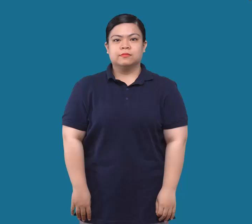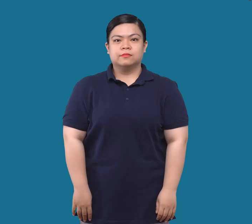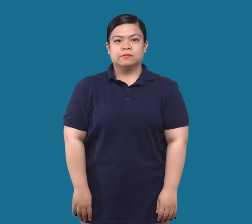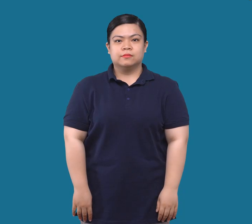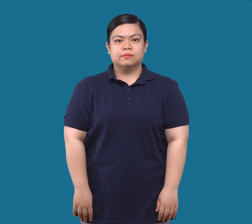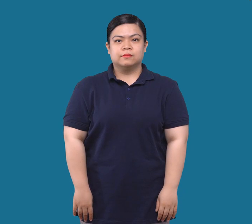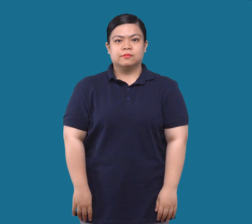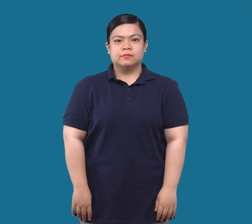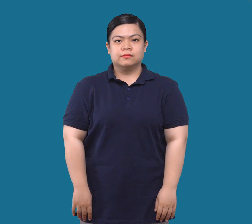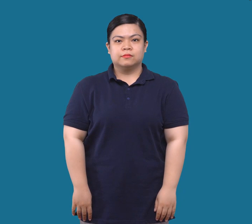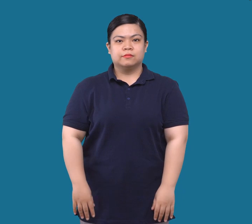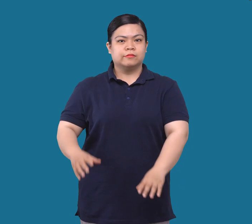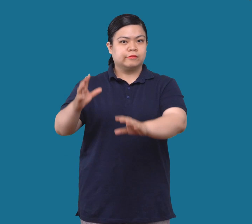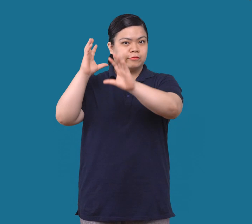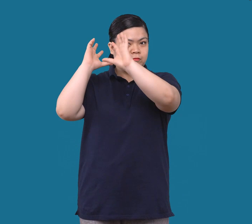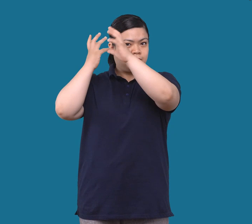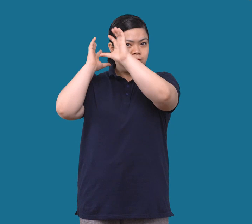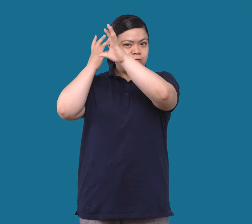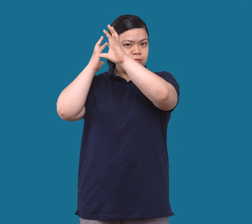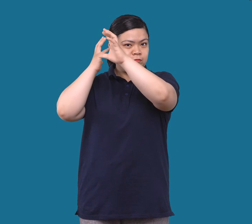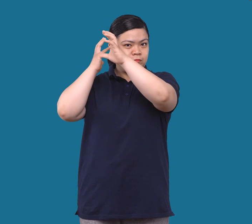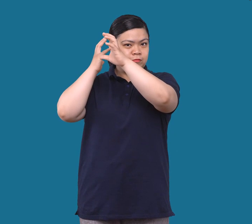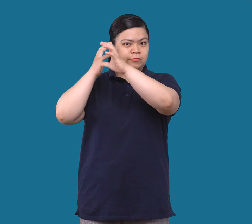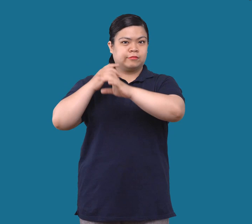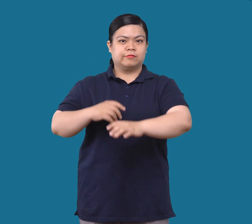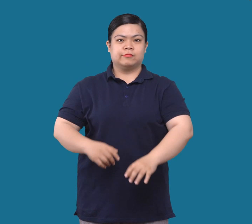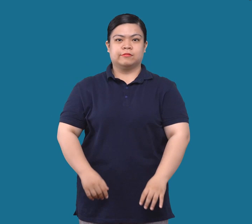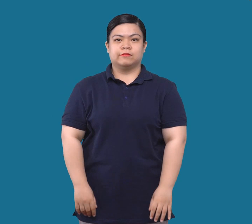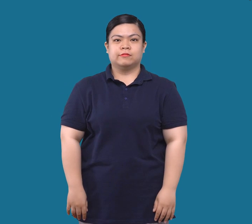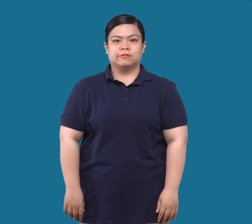rạp chiếu phim